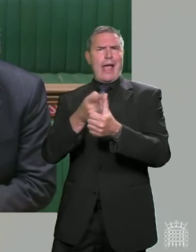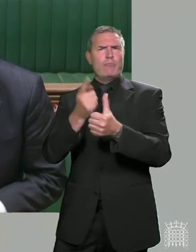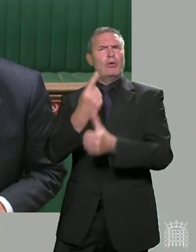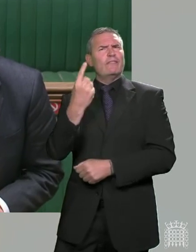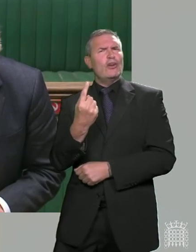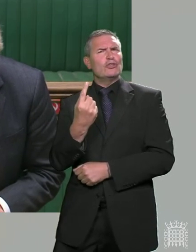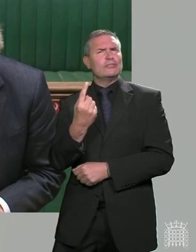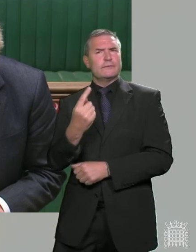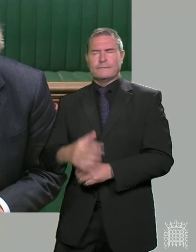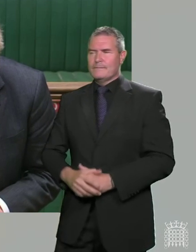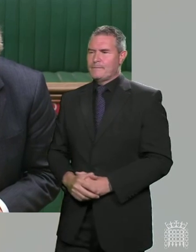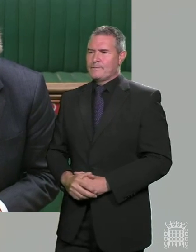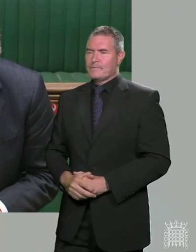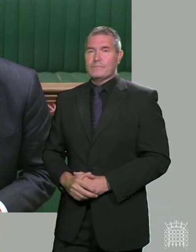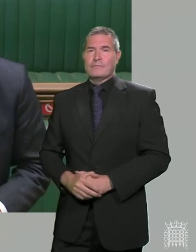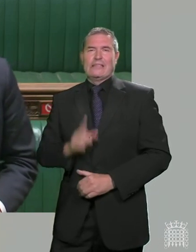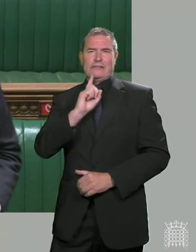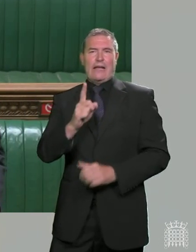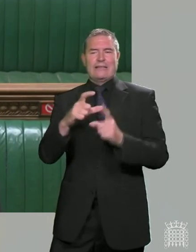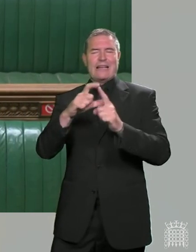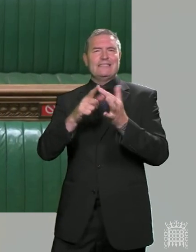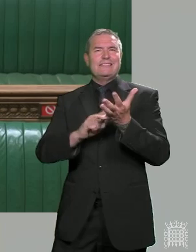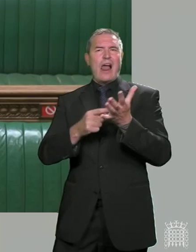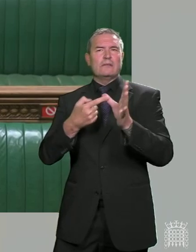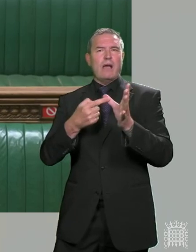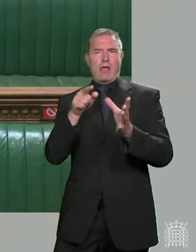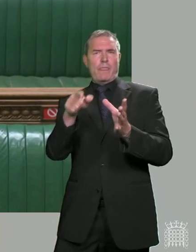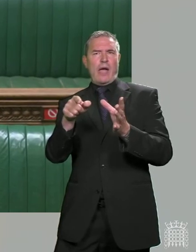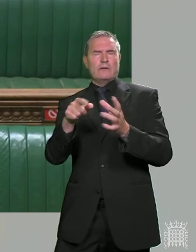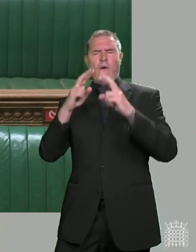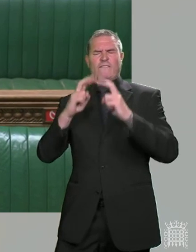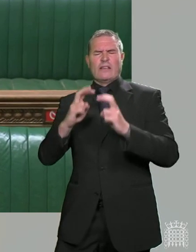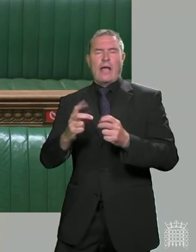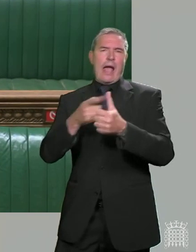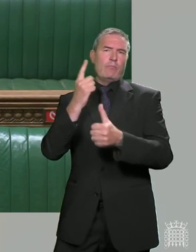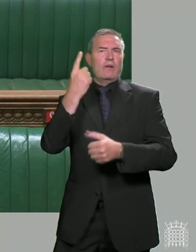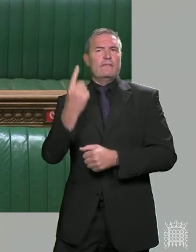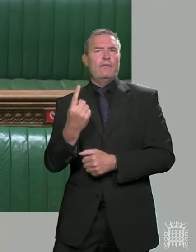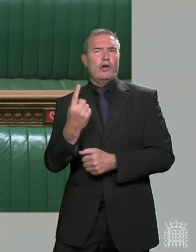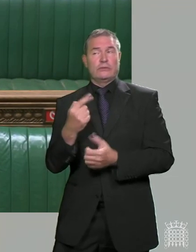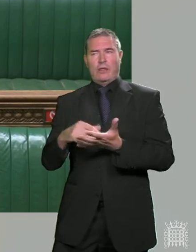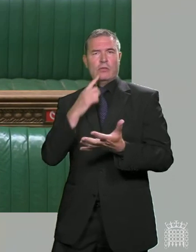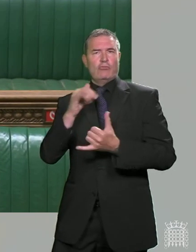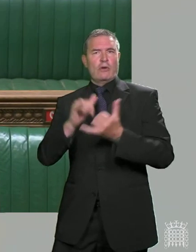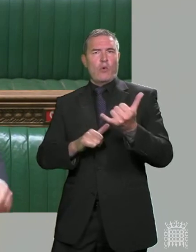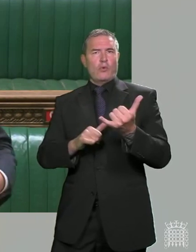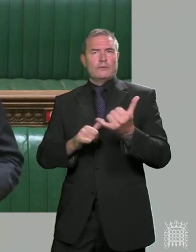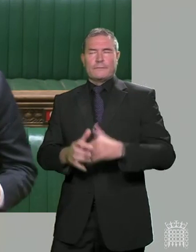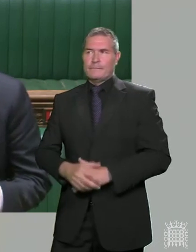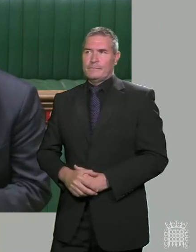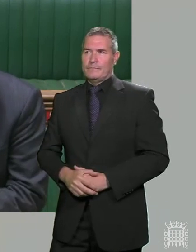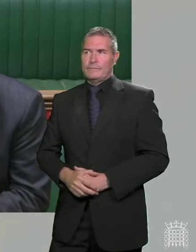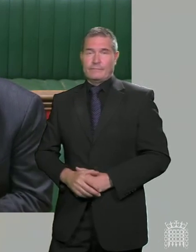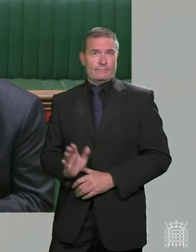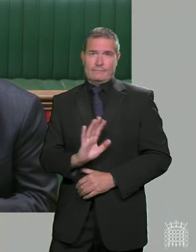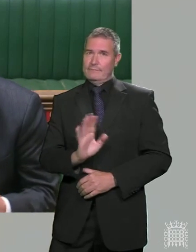He says that B1617—the delta variant—was designated as under investigation on 1 April.